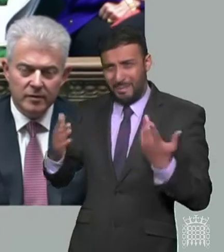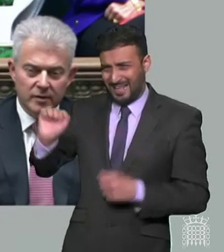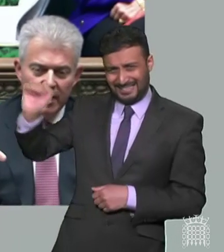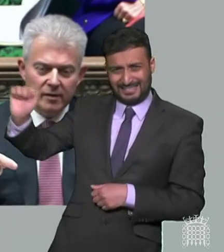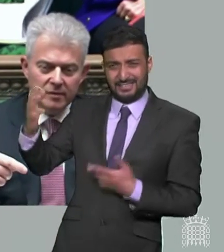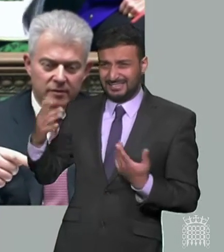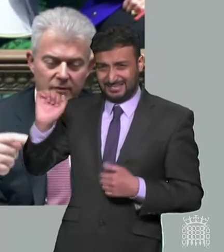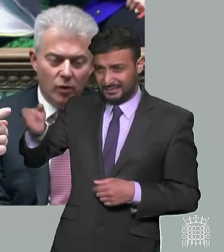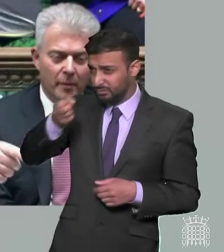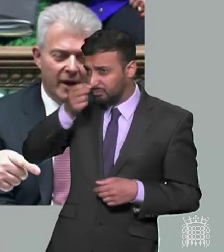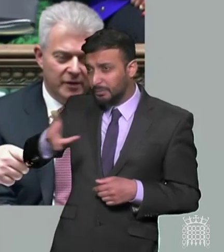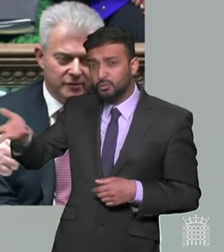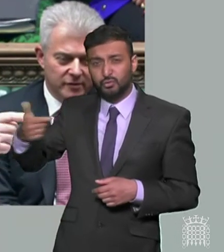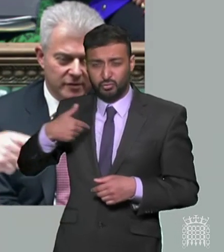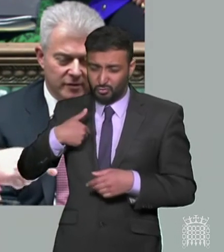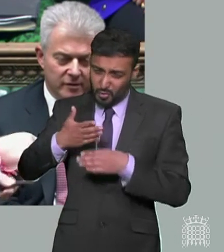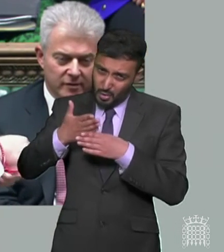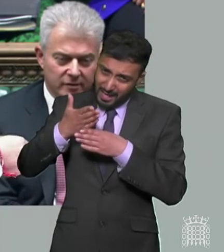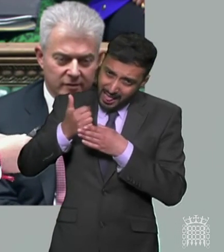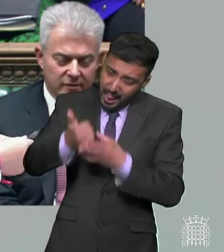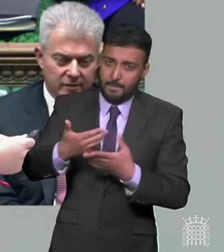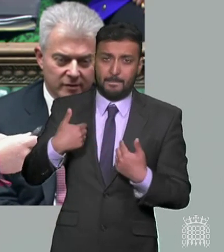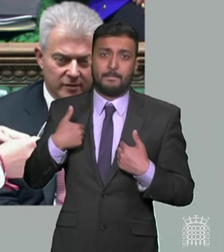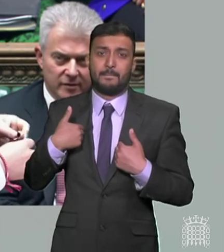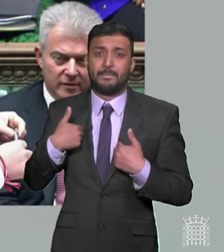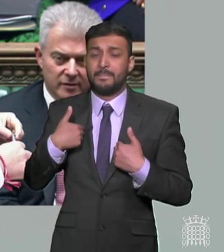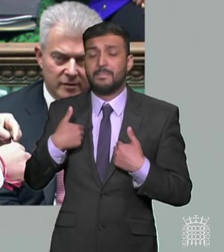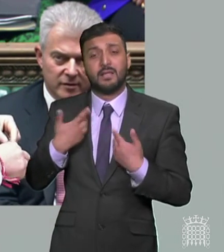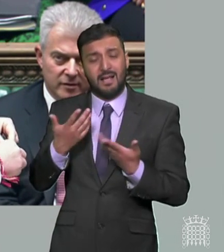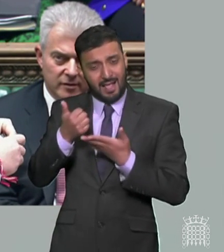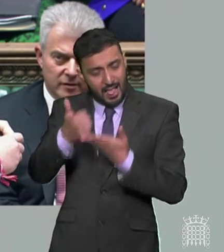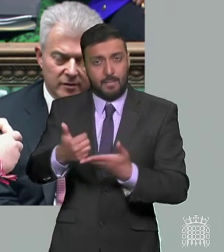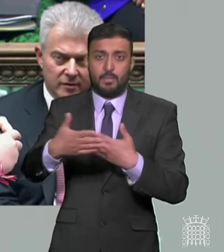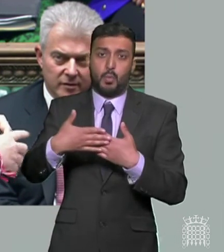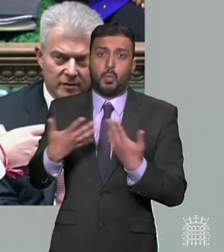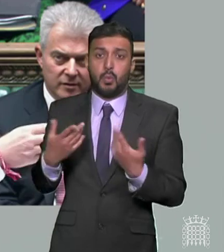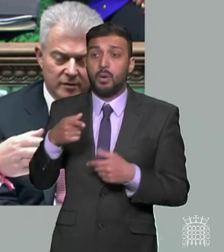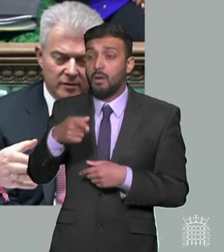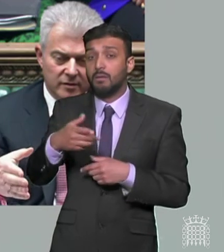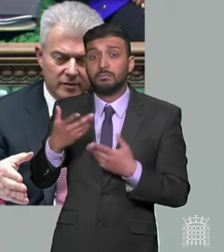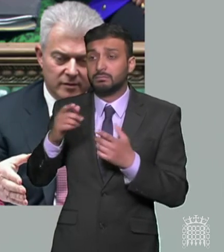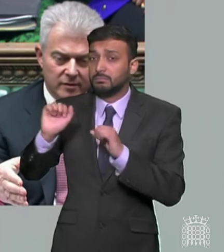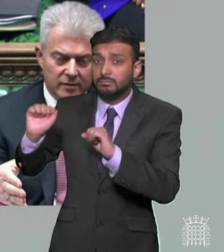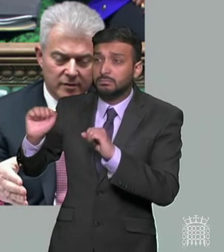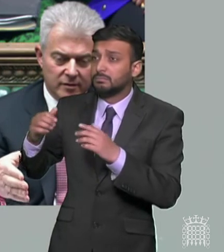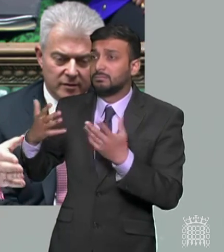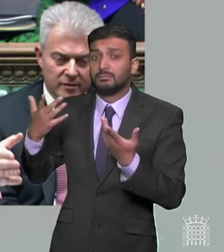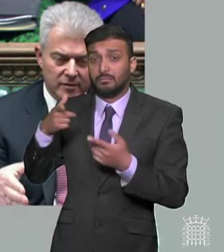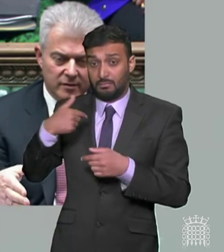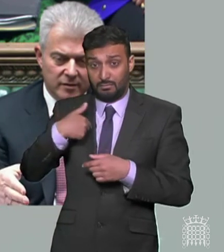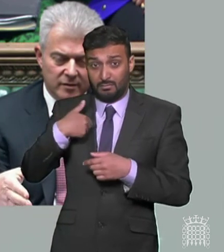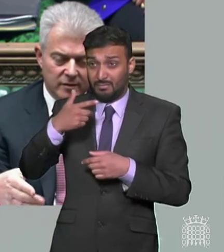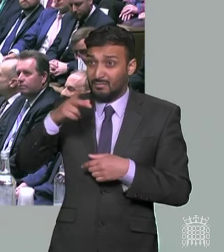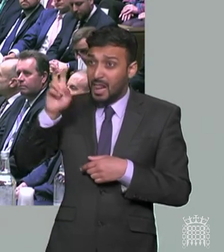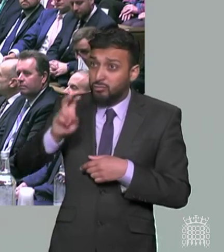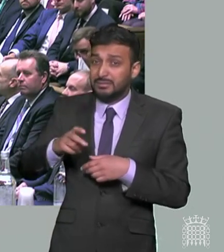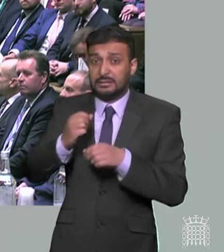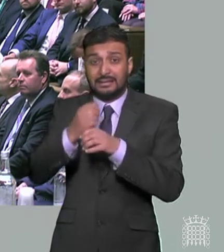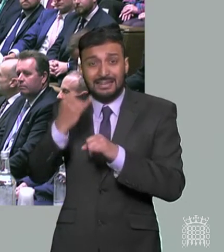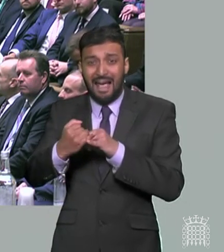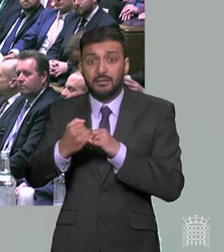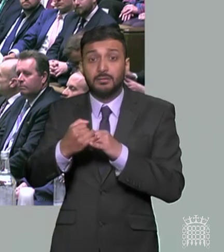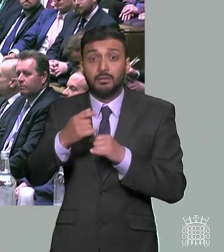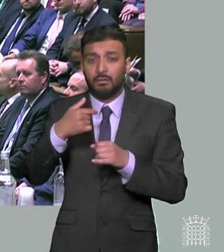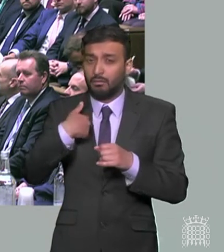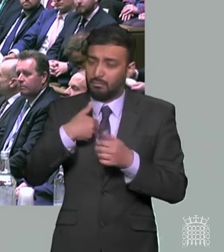We are putting in more to support people with their energy costs than he would with his new tax on business.